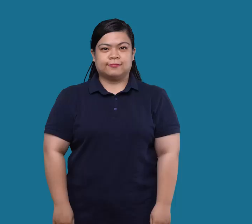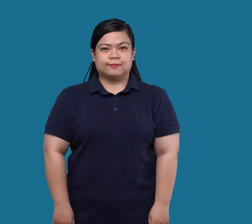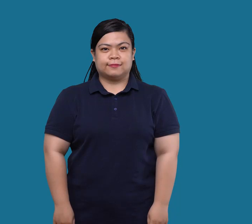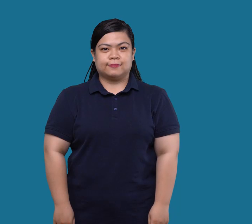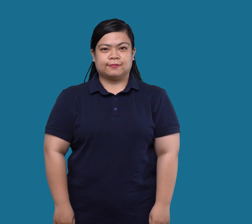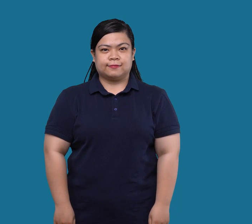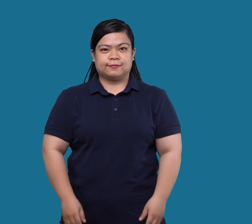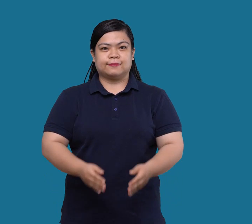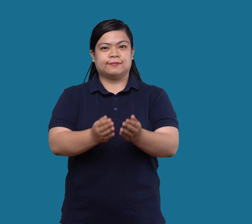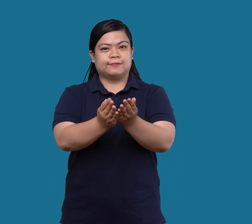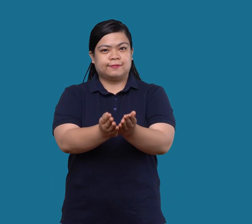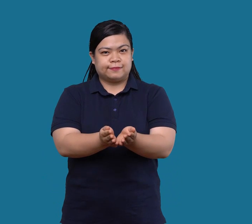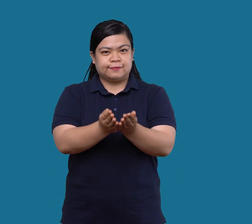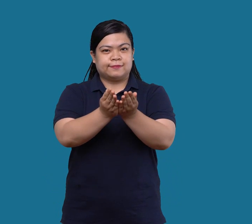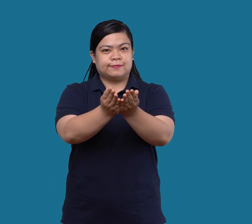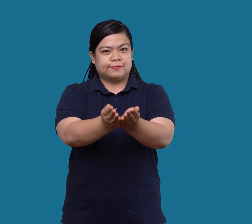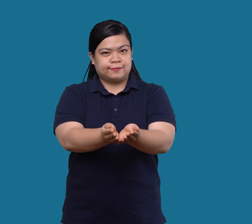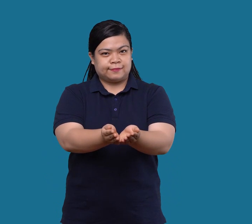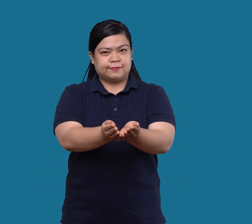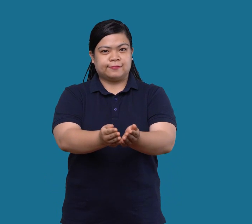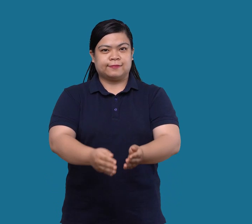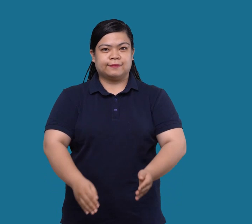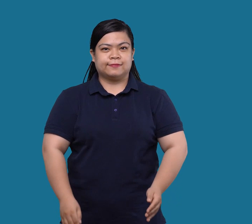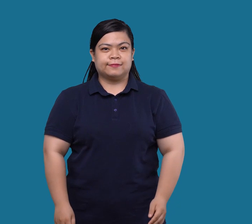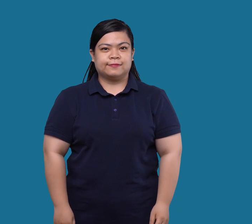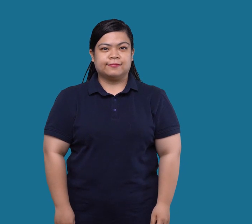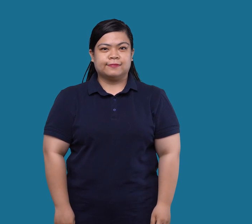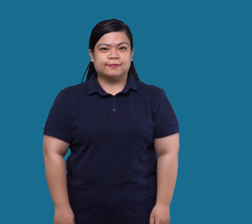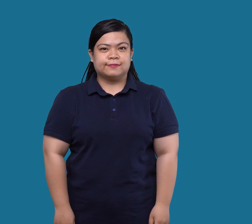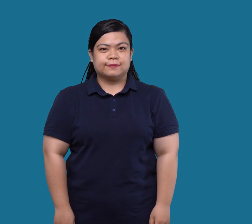tàu thuyền